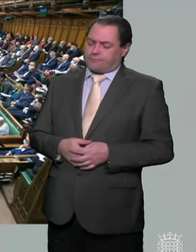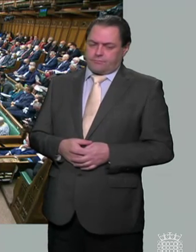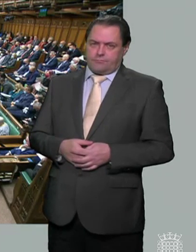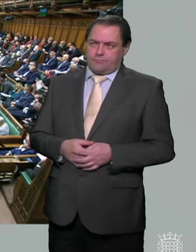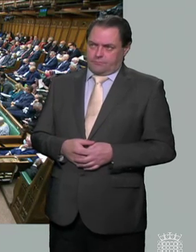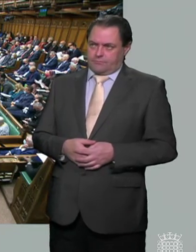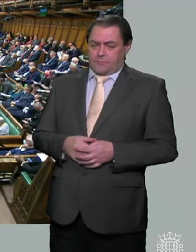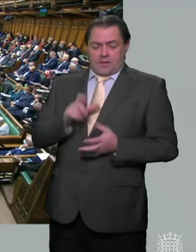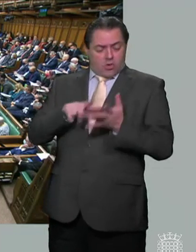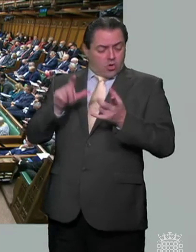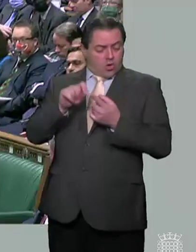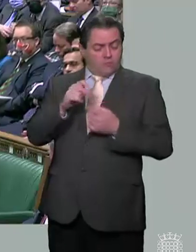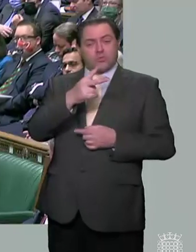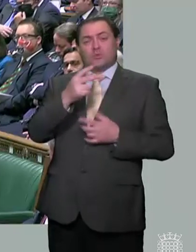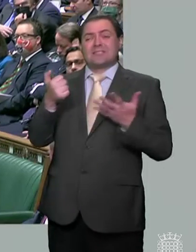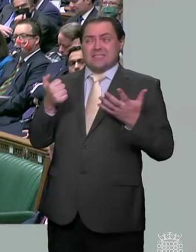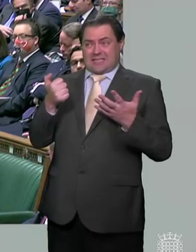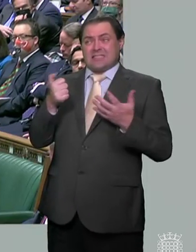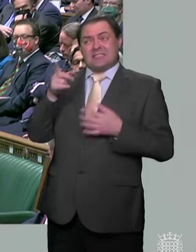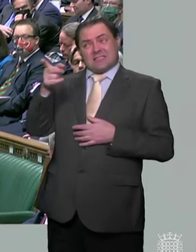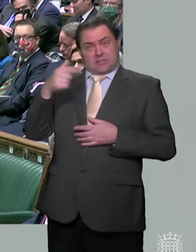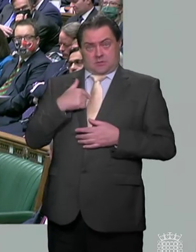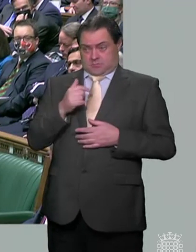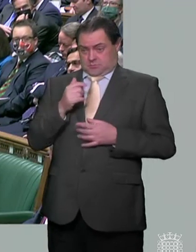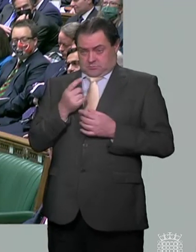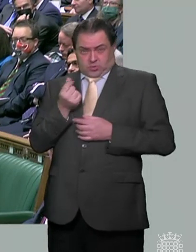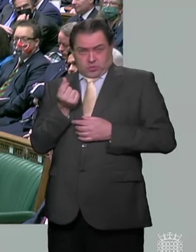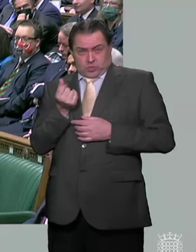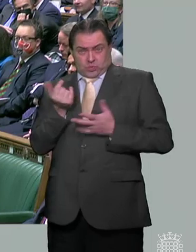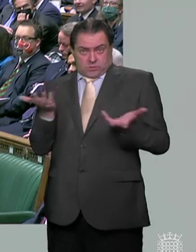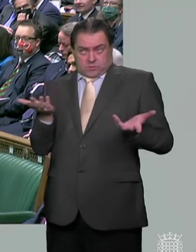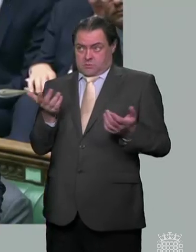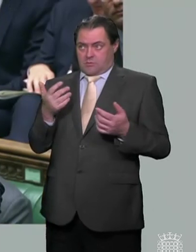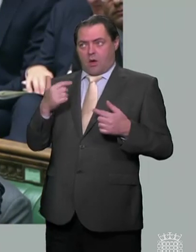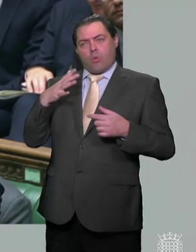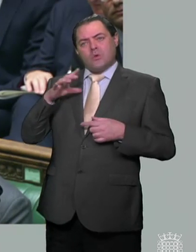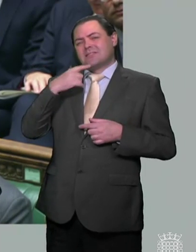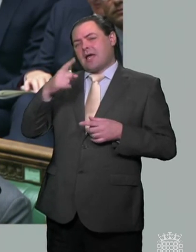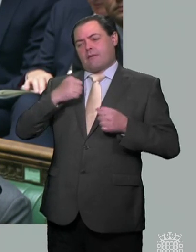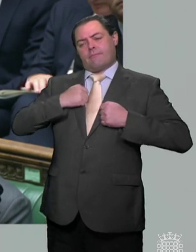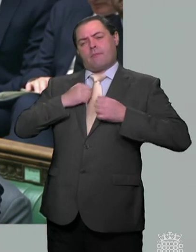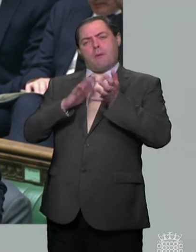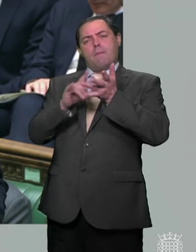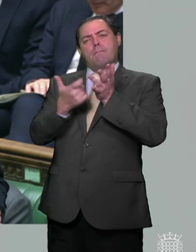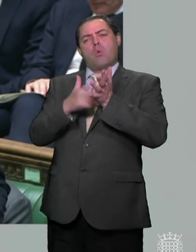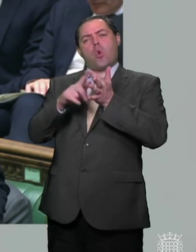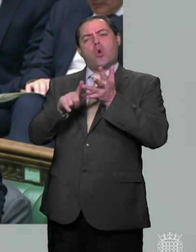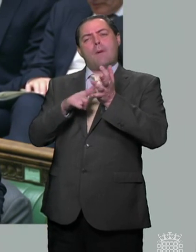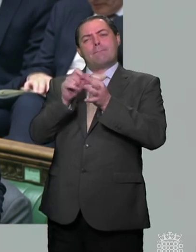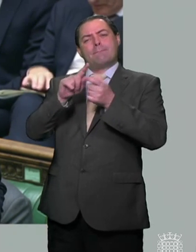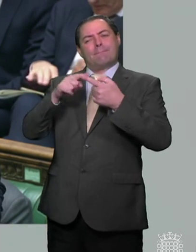With COP26 imminent, I would like to draw the Prime Minister’s attention to the good work that is being done in Morecambe on the Eden Project.